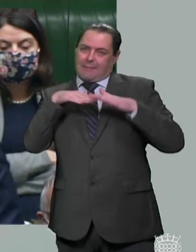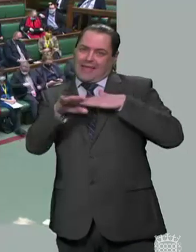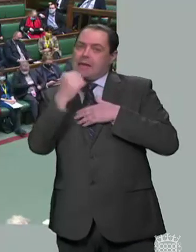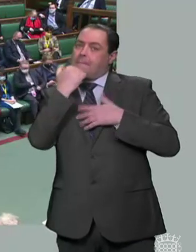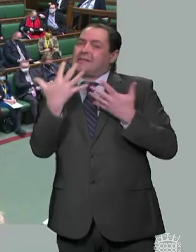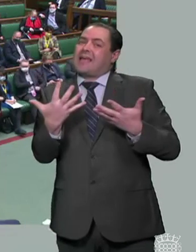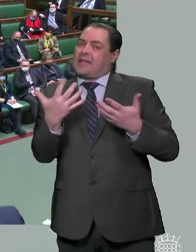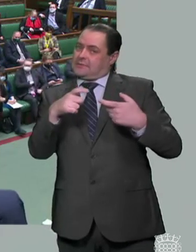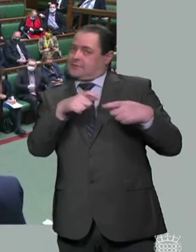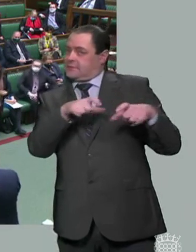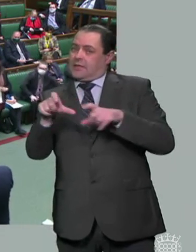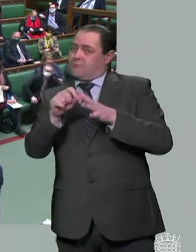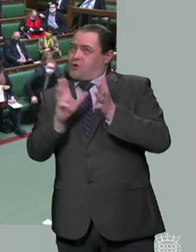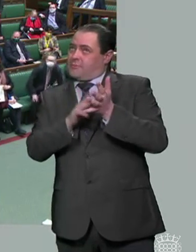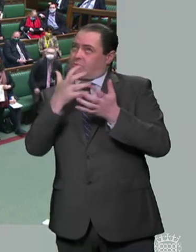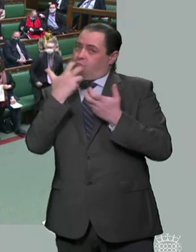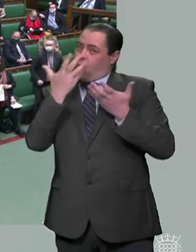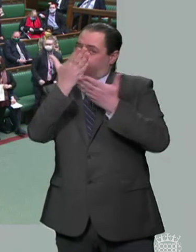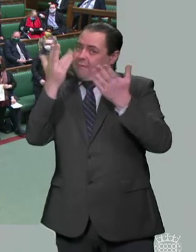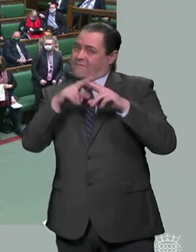10?